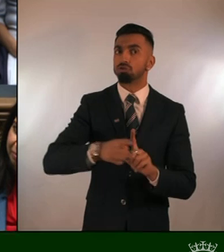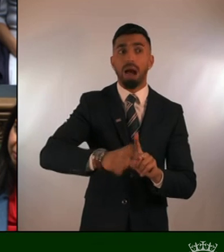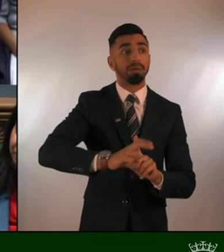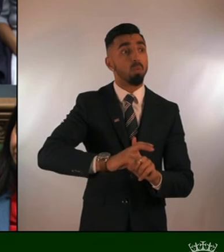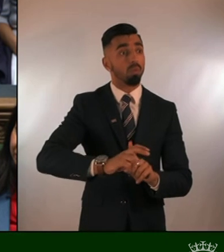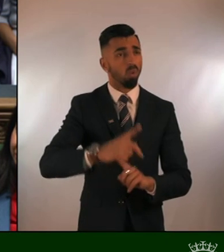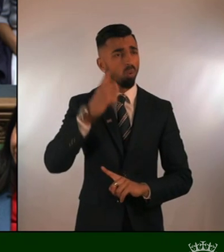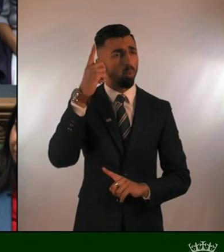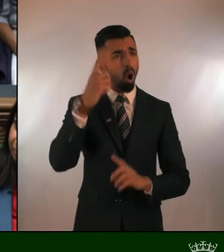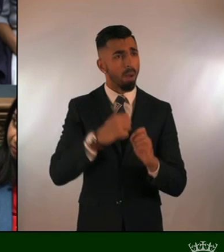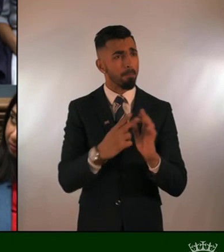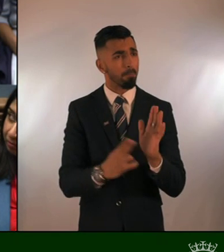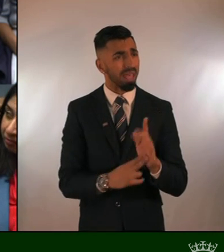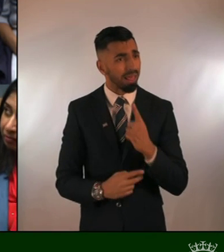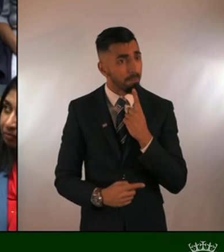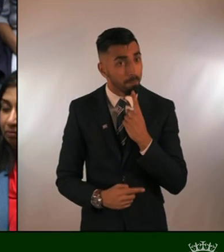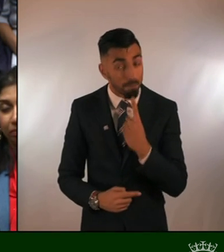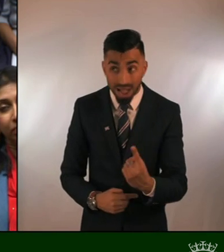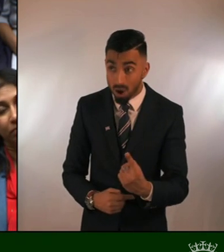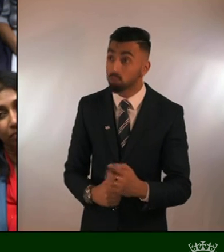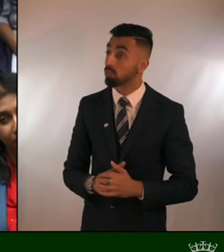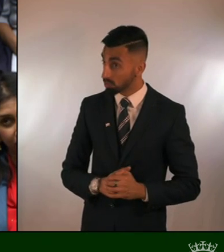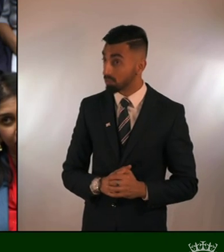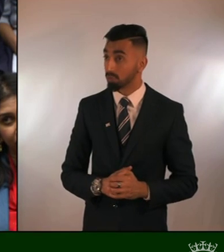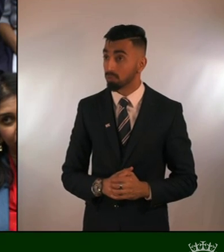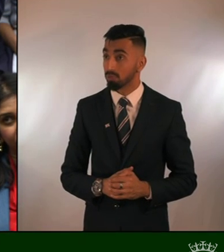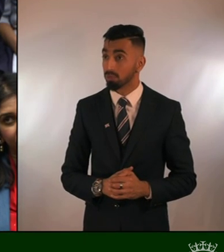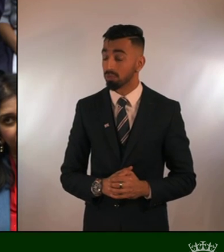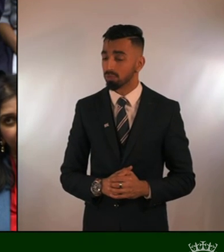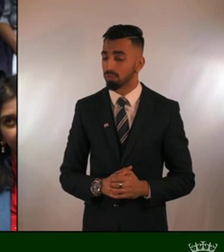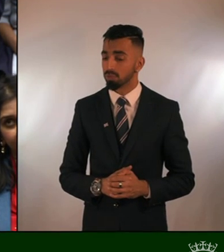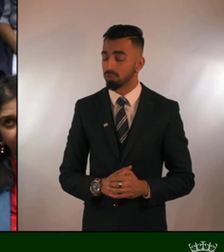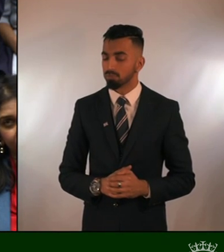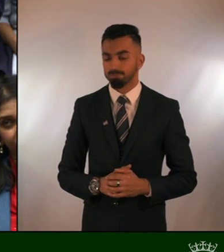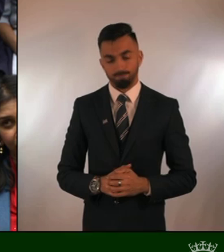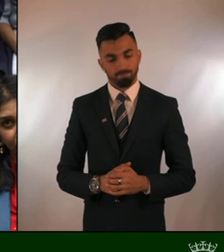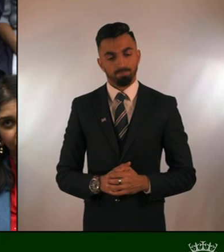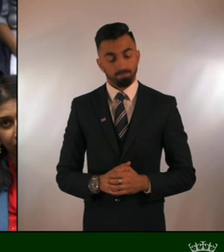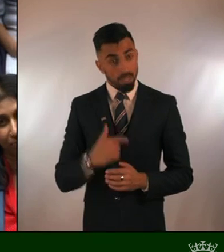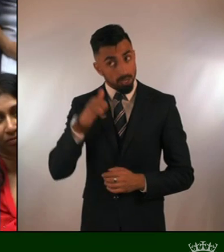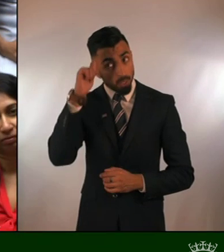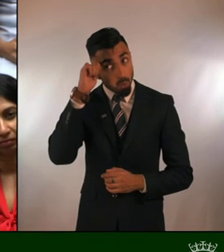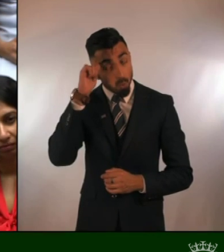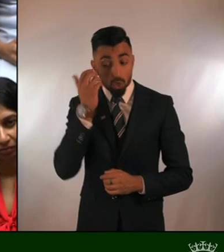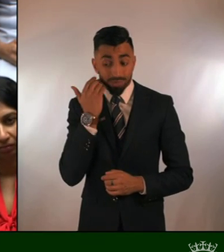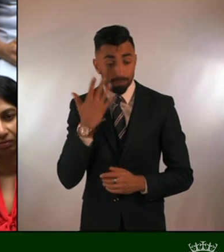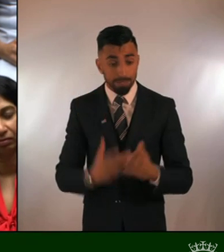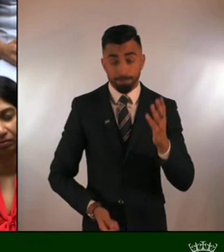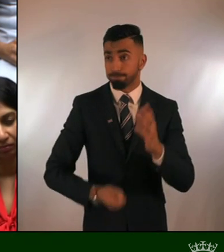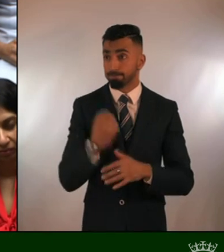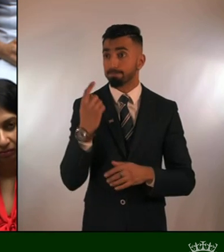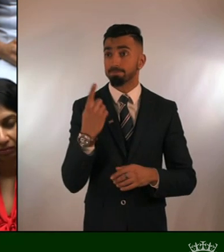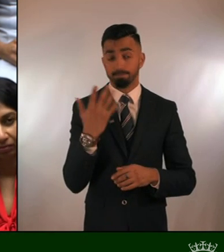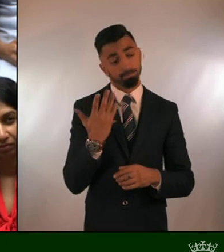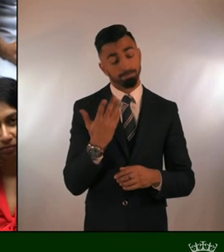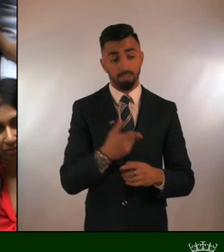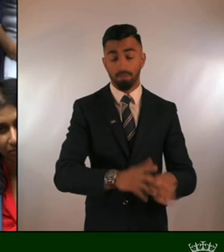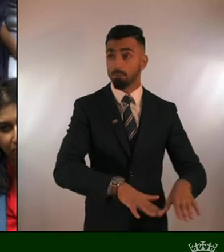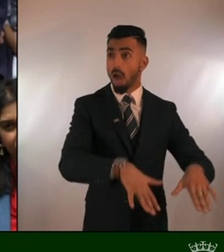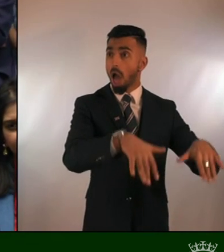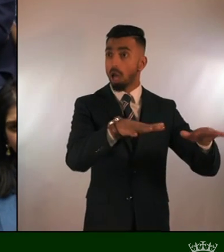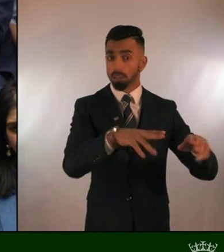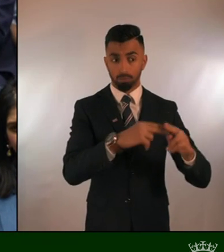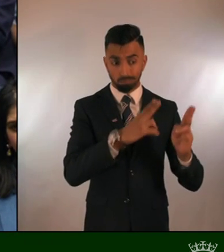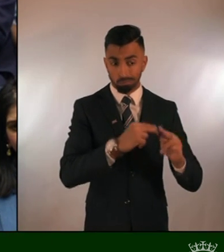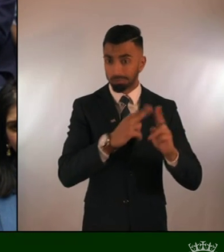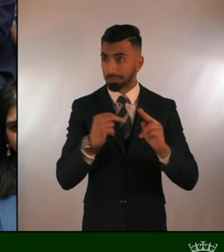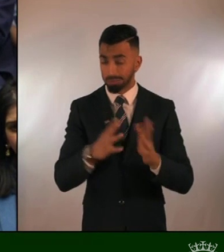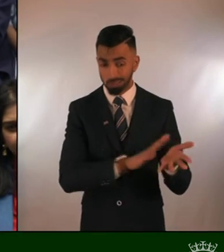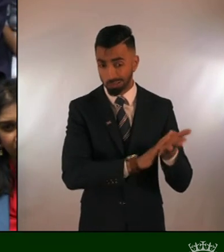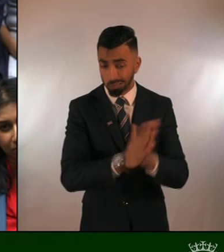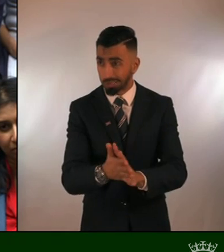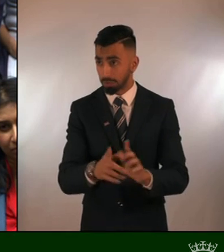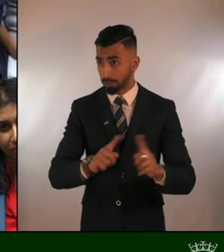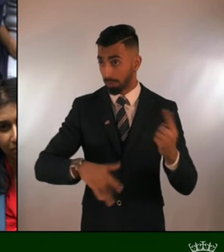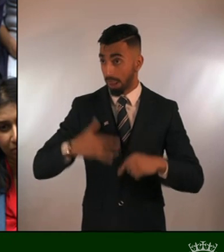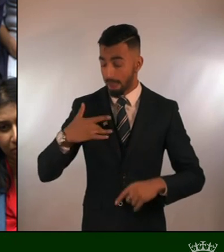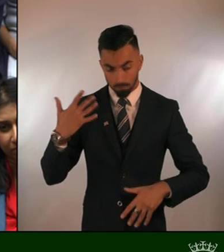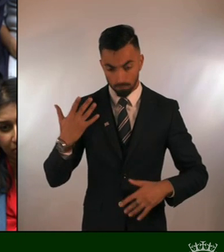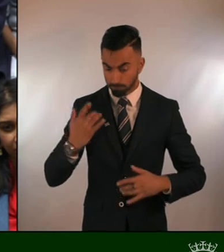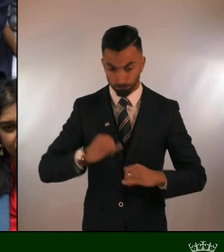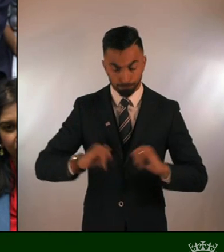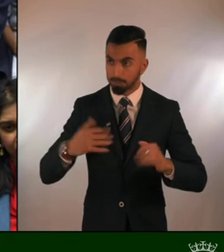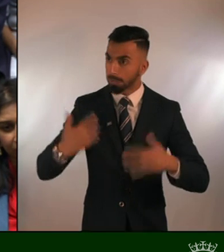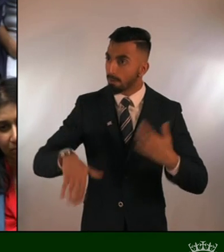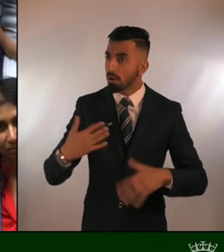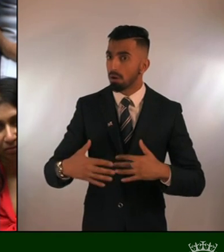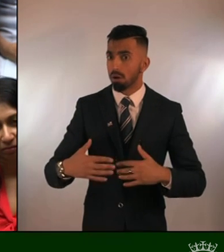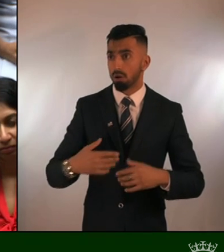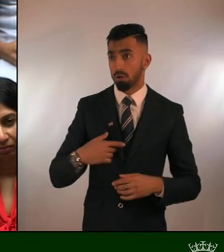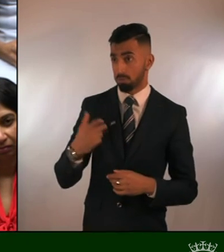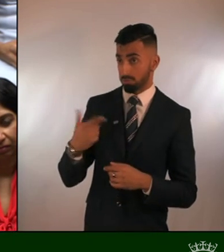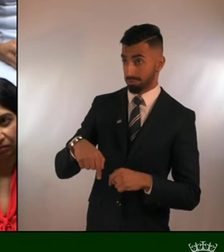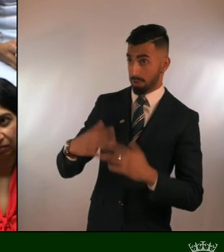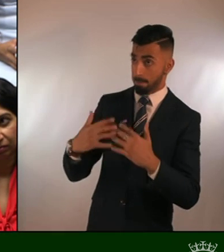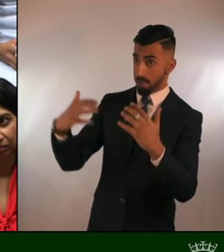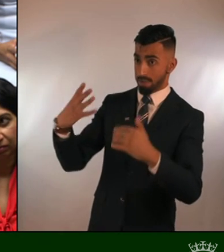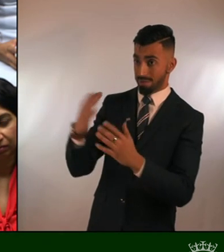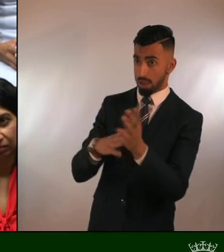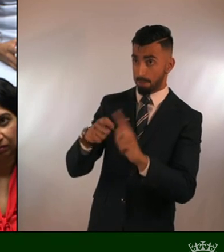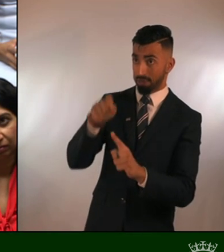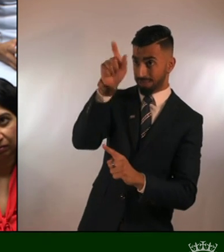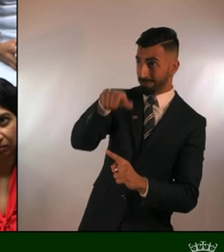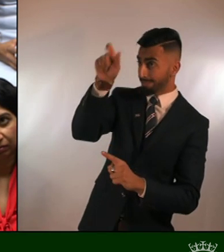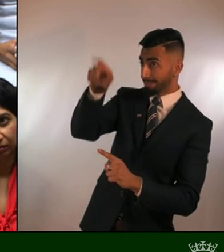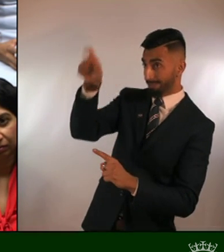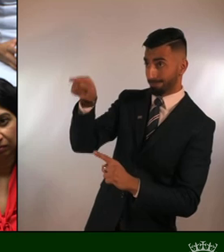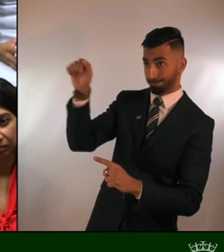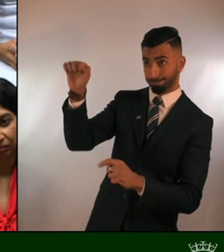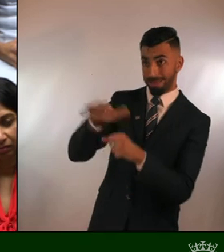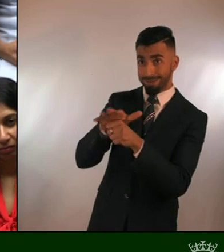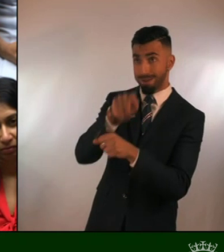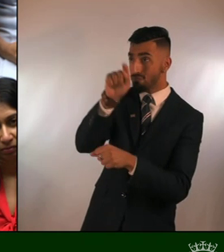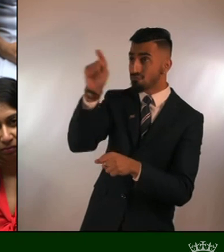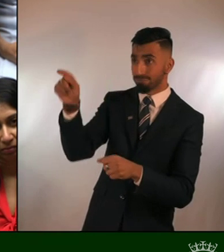Many Members around this House will have seen the devastating impact of the recent floods on homes and businesses in their own constituencies, particularly the honourable Member for Barnsley East, my honourable Friends the Members for Calder Valley and for Telford, and my right honourable Friend the Member for Ludlow.